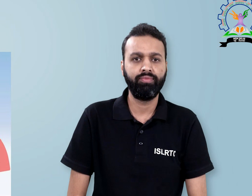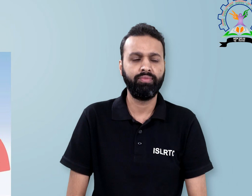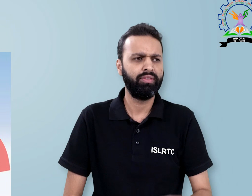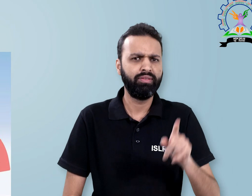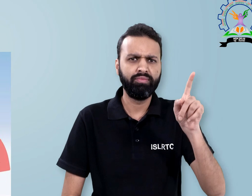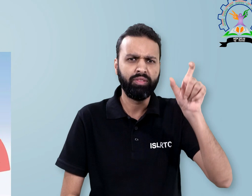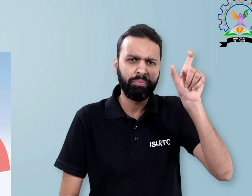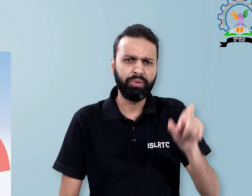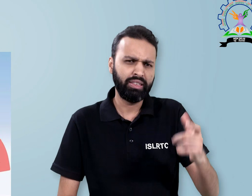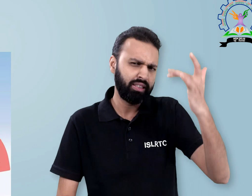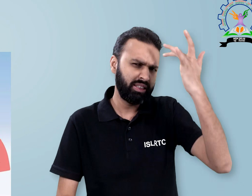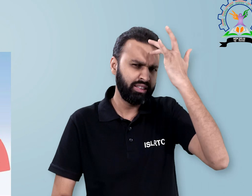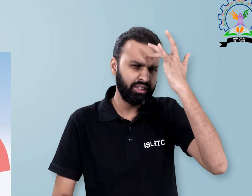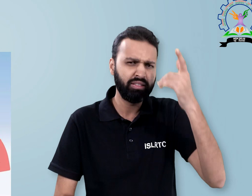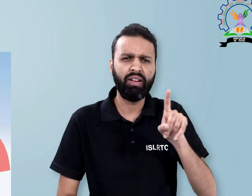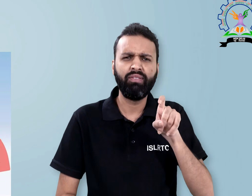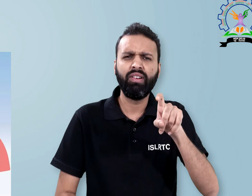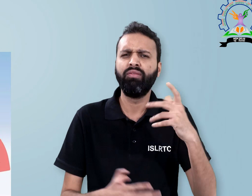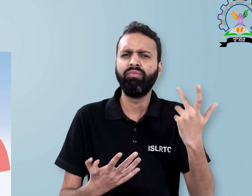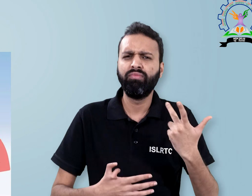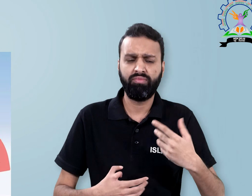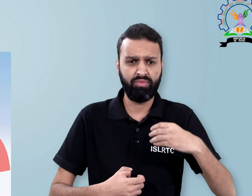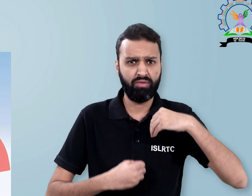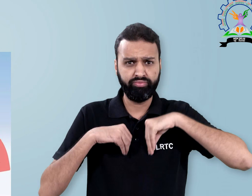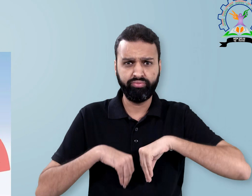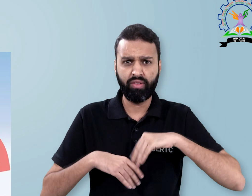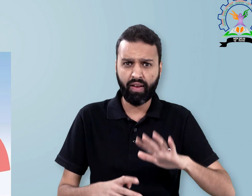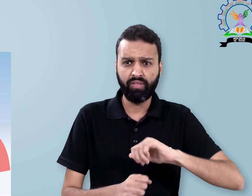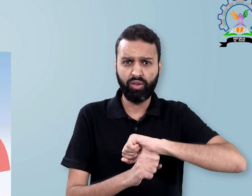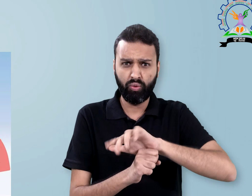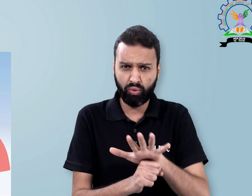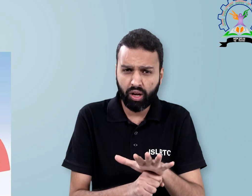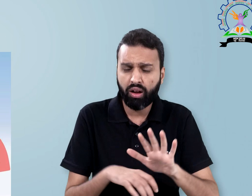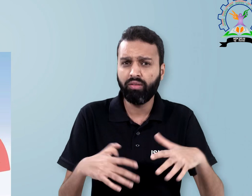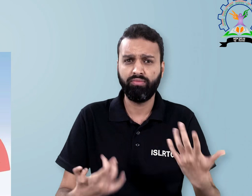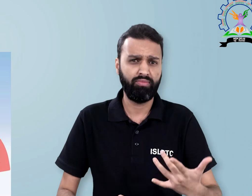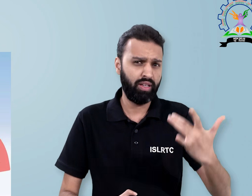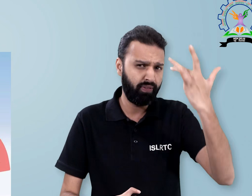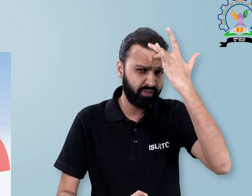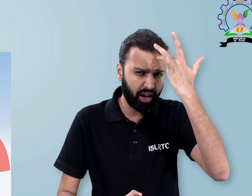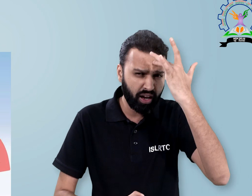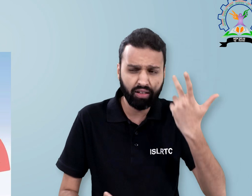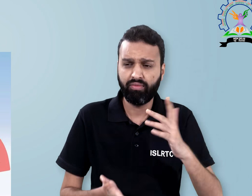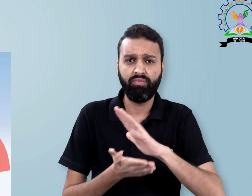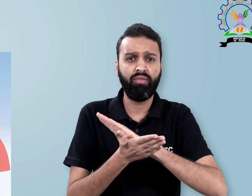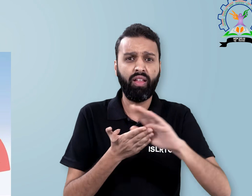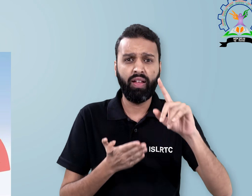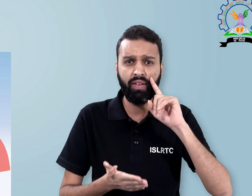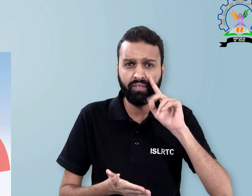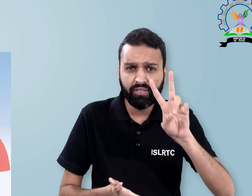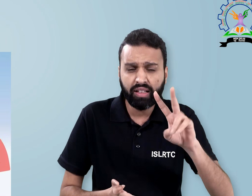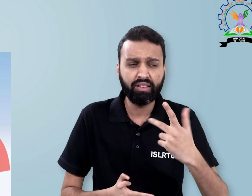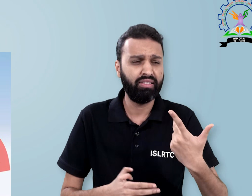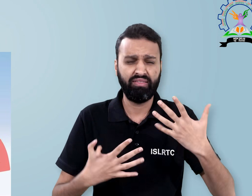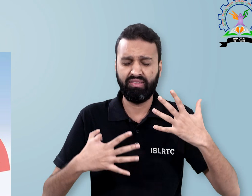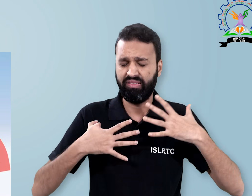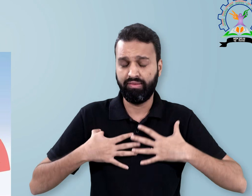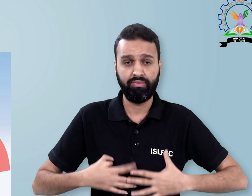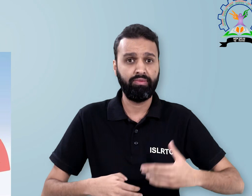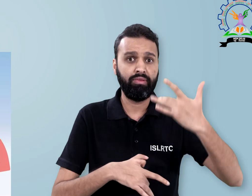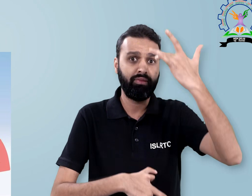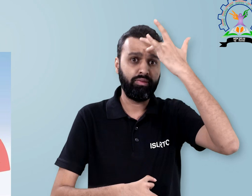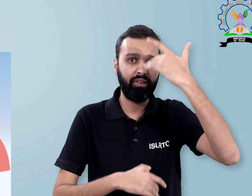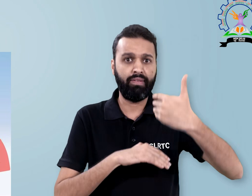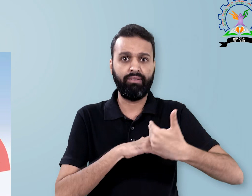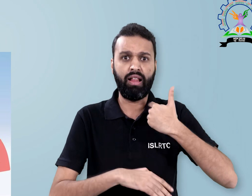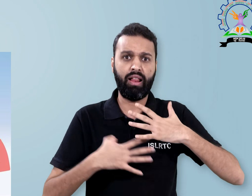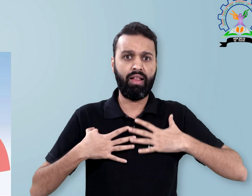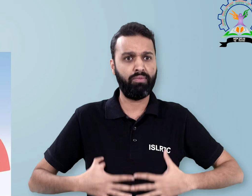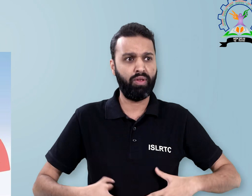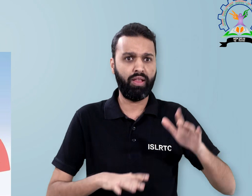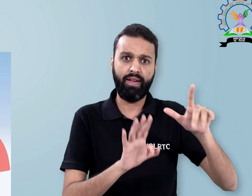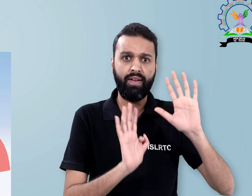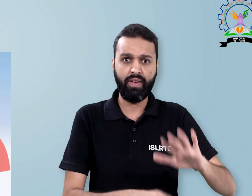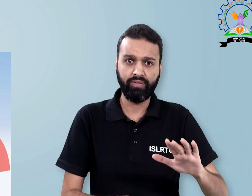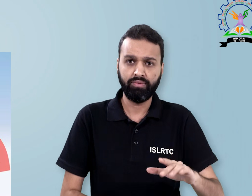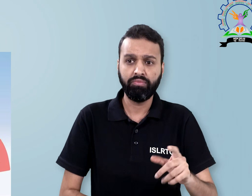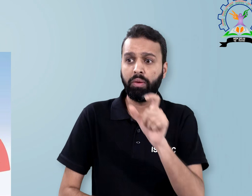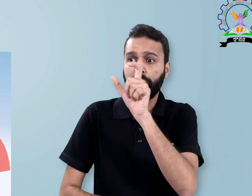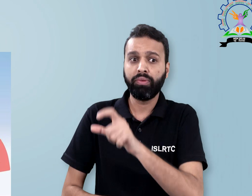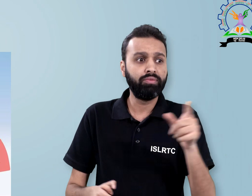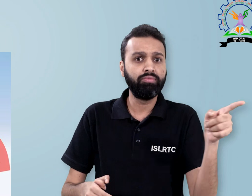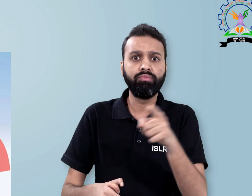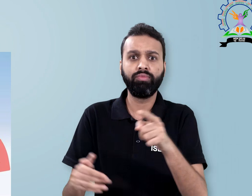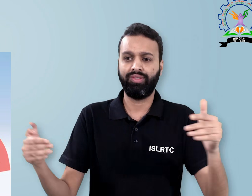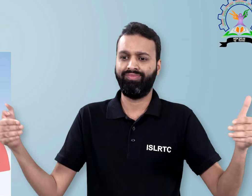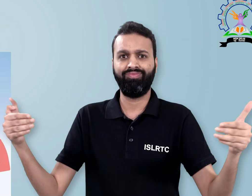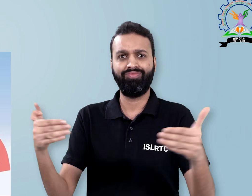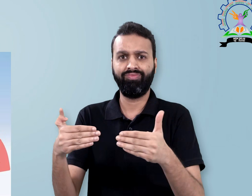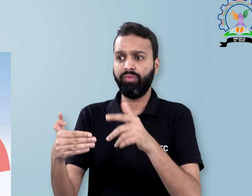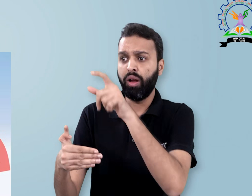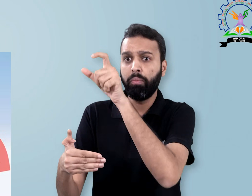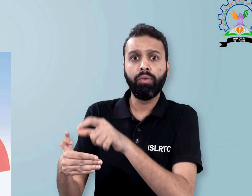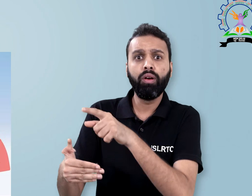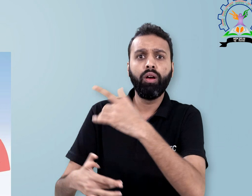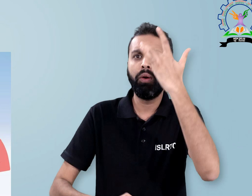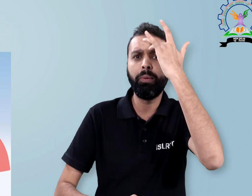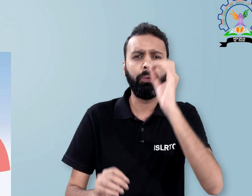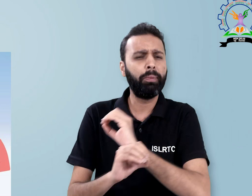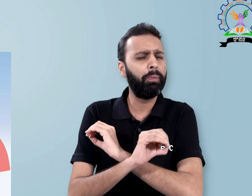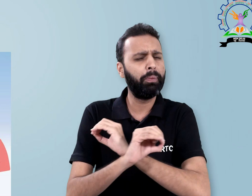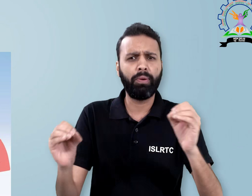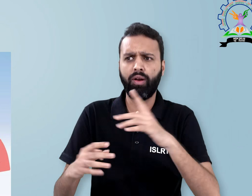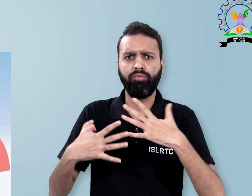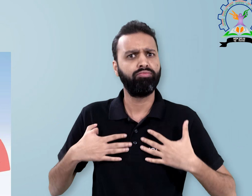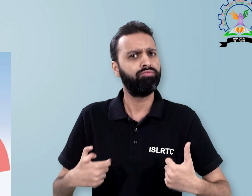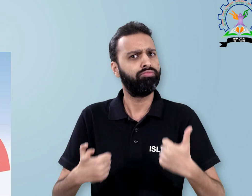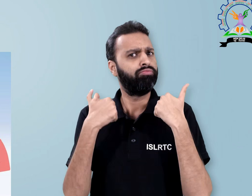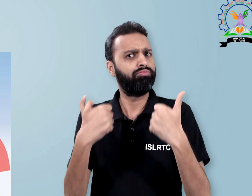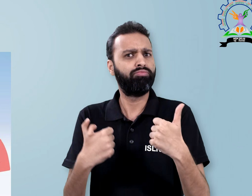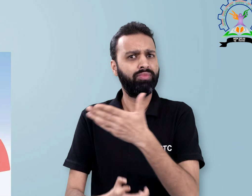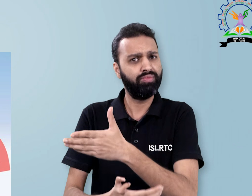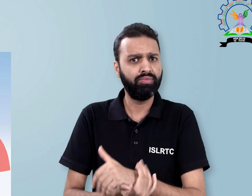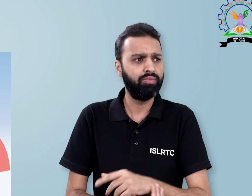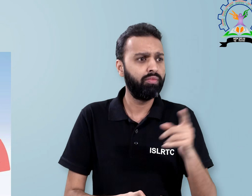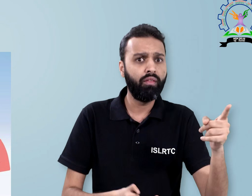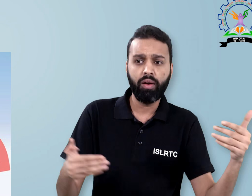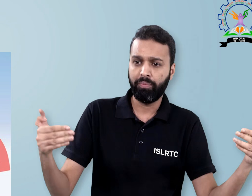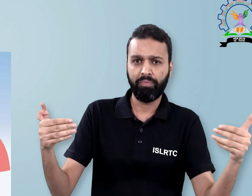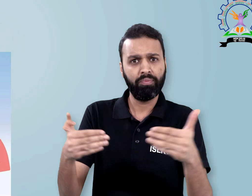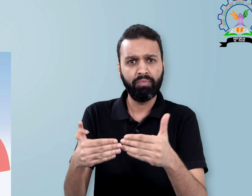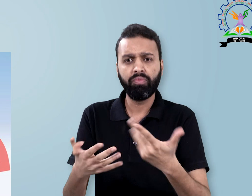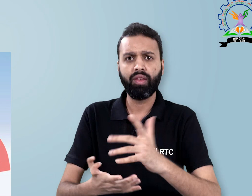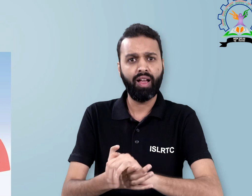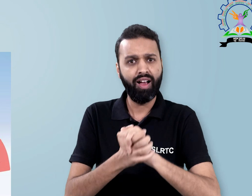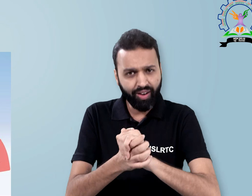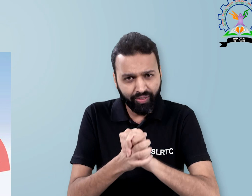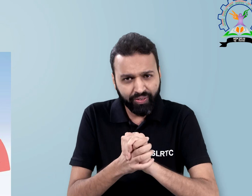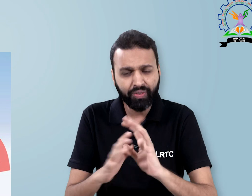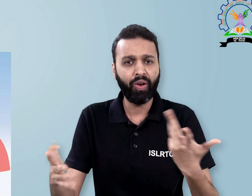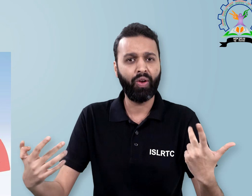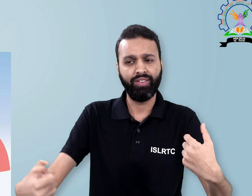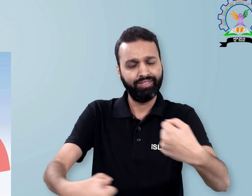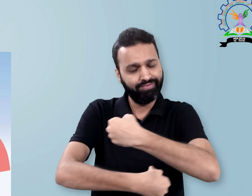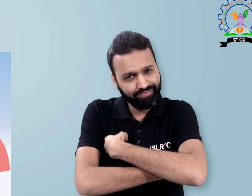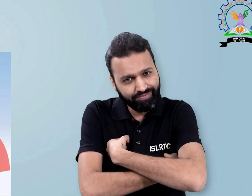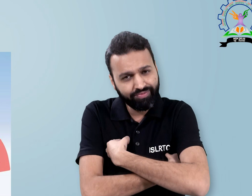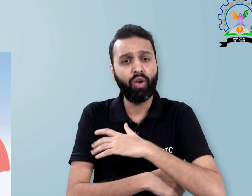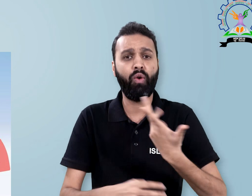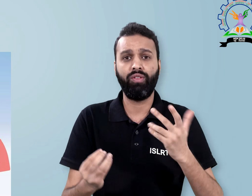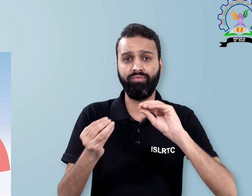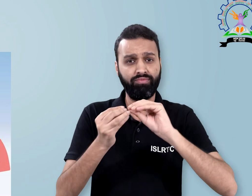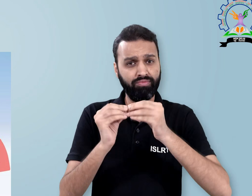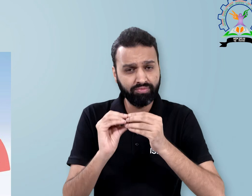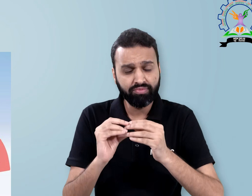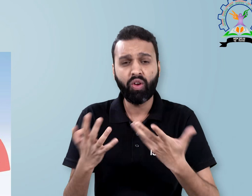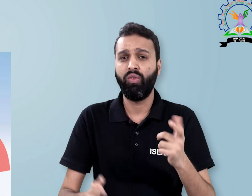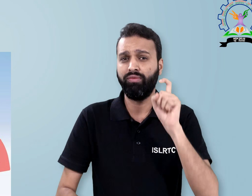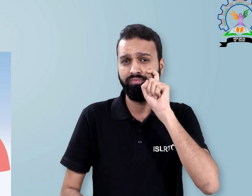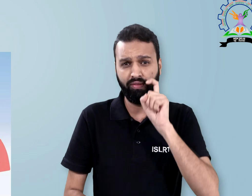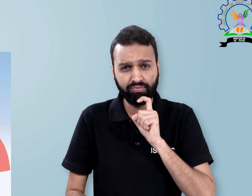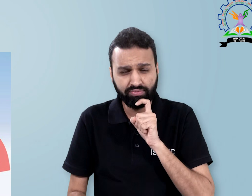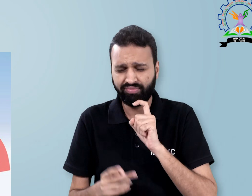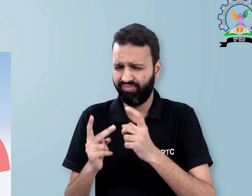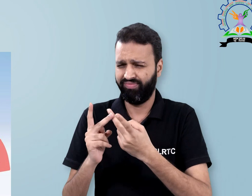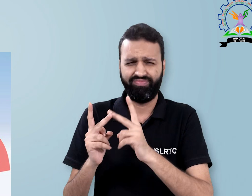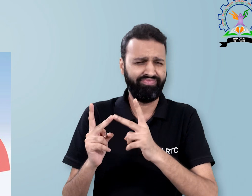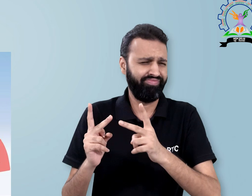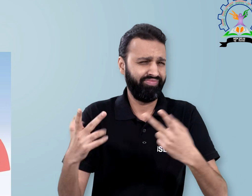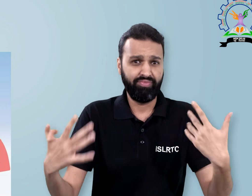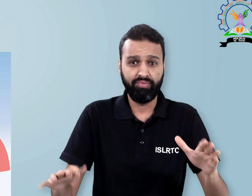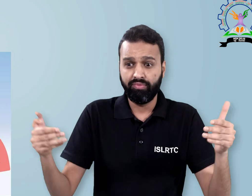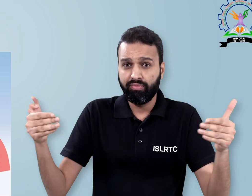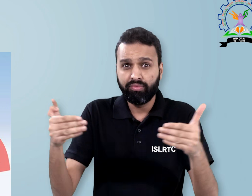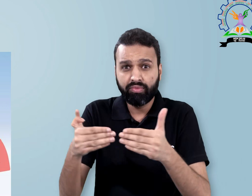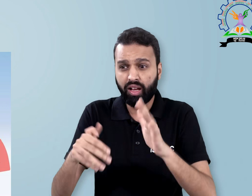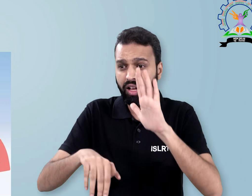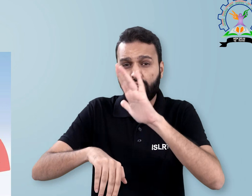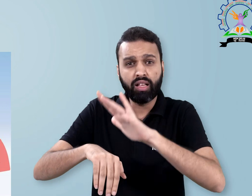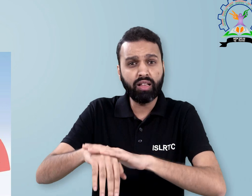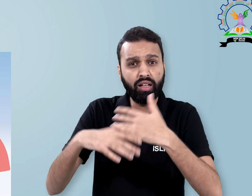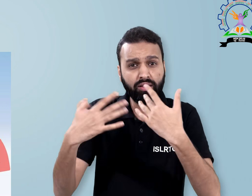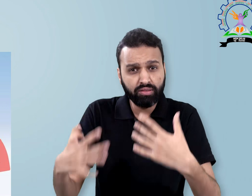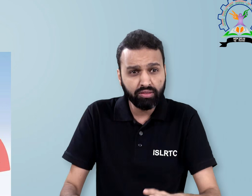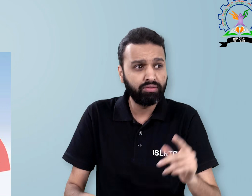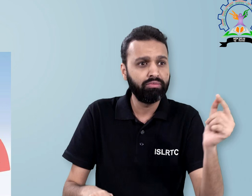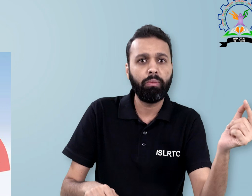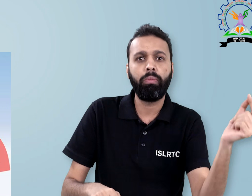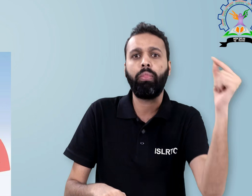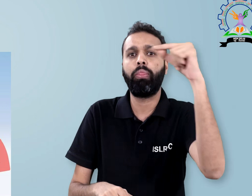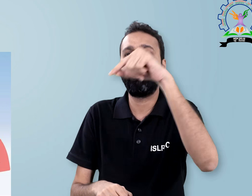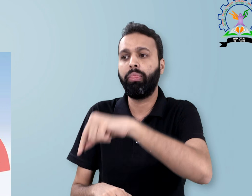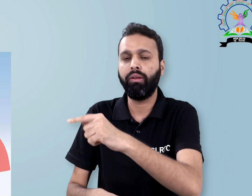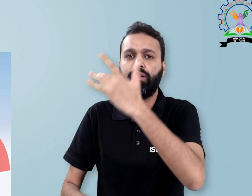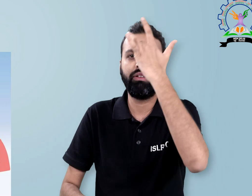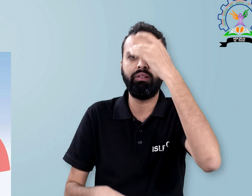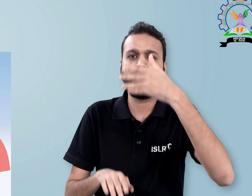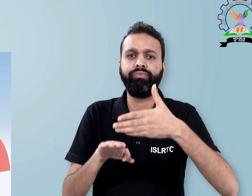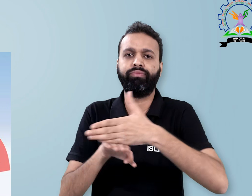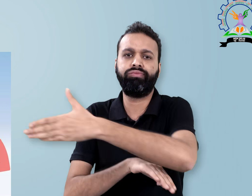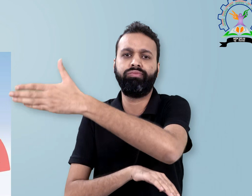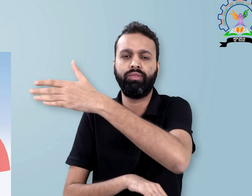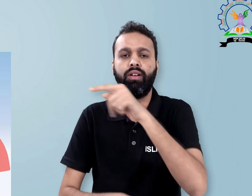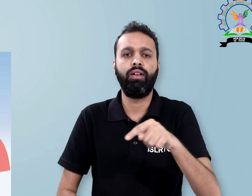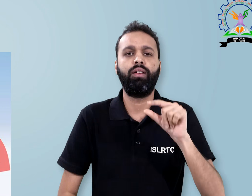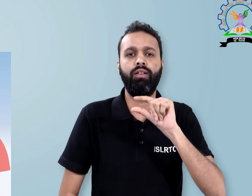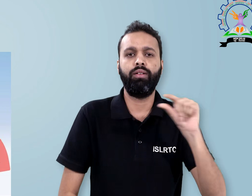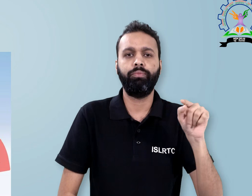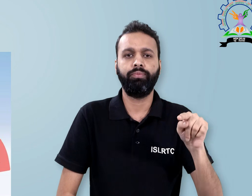It occurs when someone comes into direct contact with an infected person or object, such as through touching, kissing, or sexual contact.